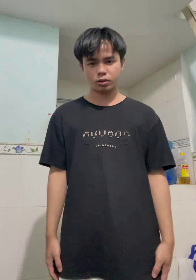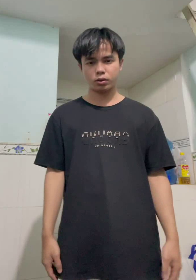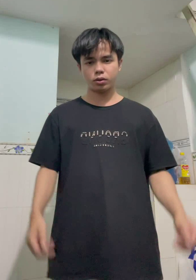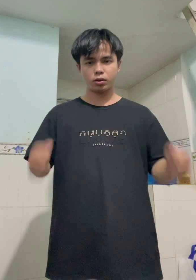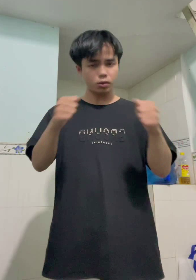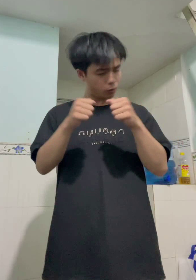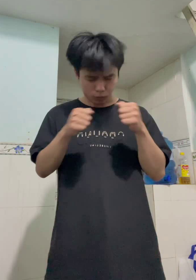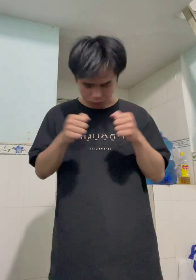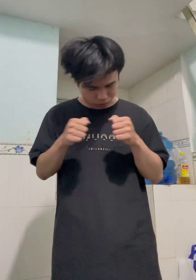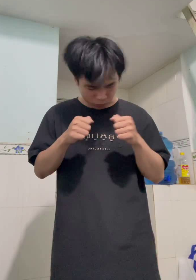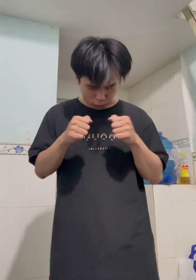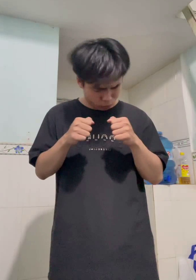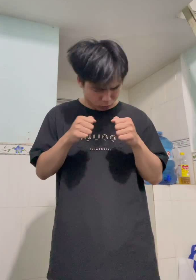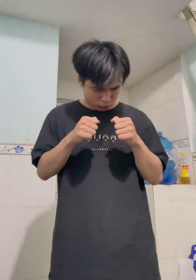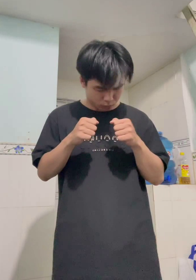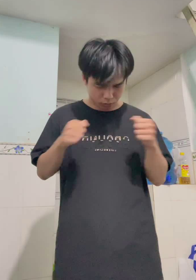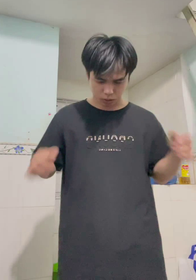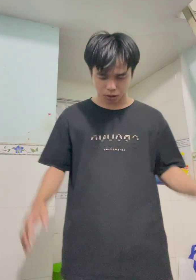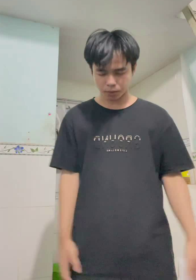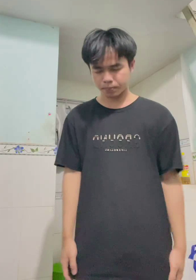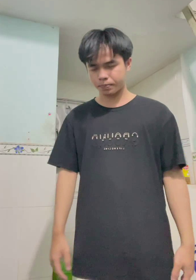lanh